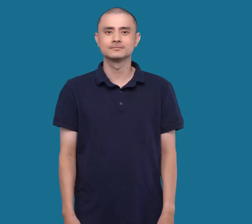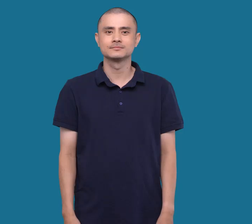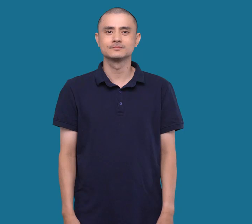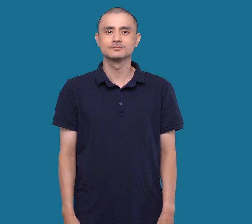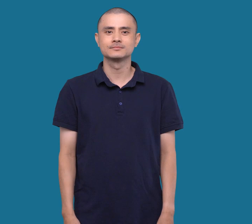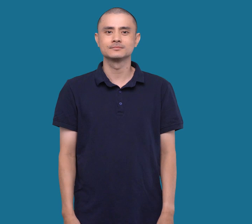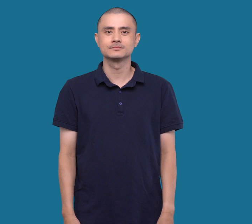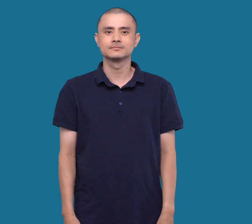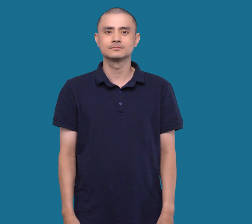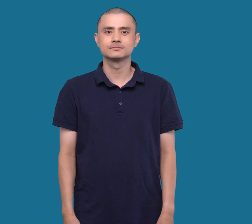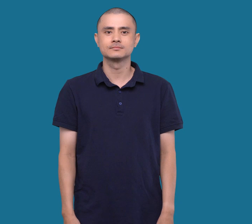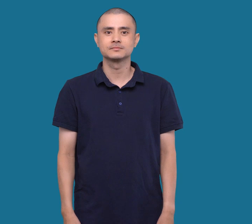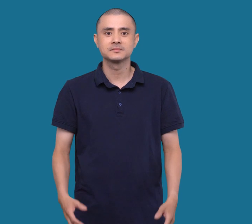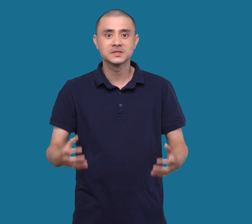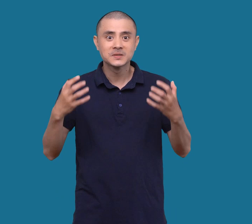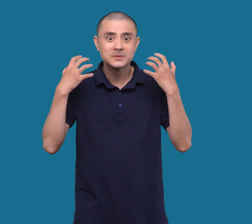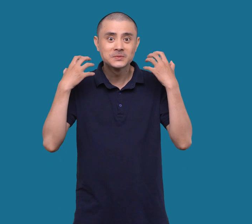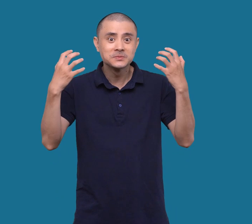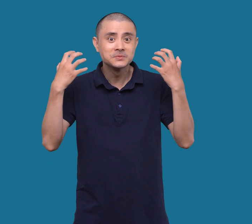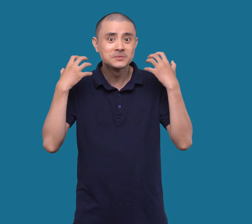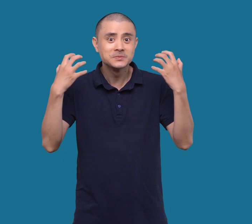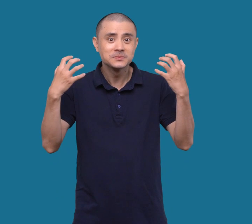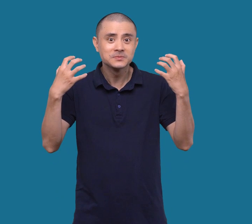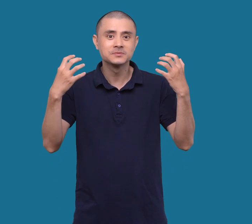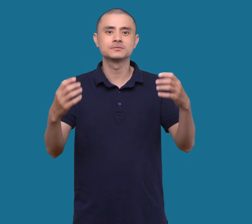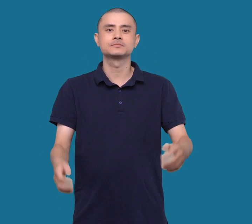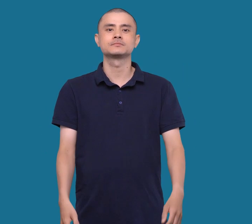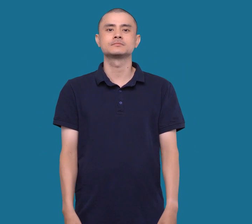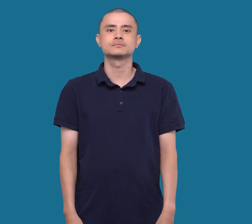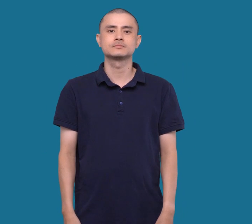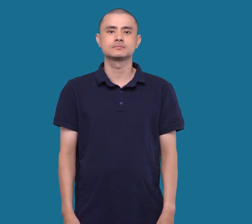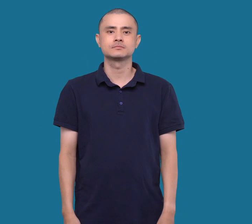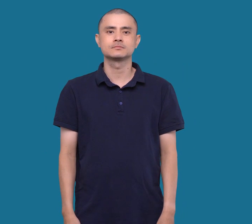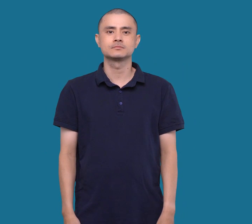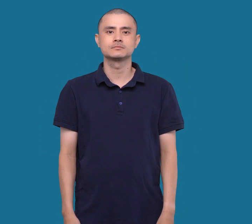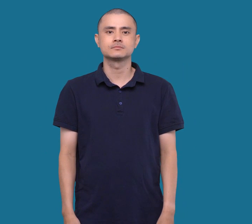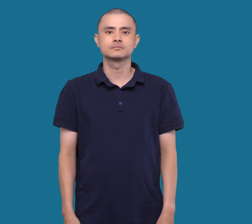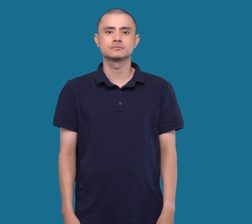may mắn